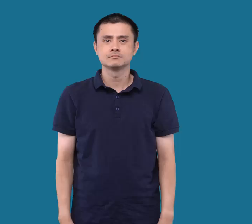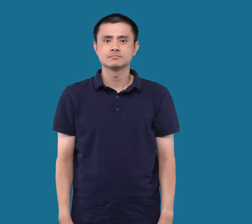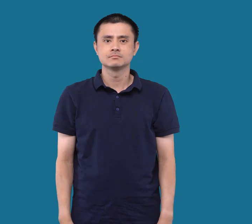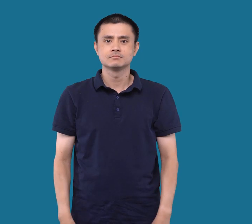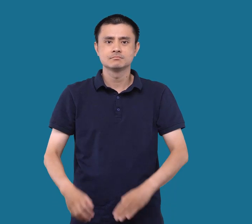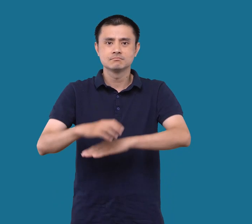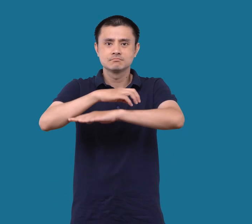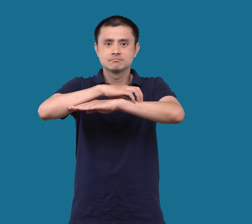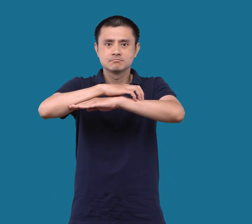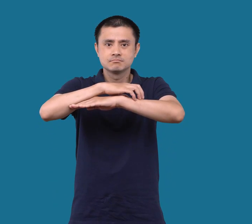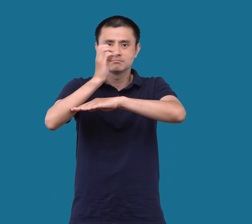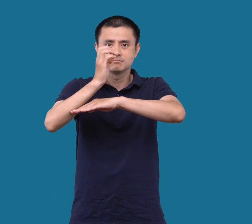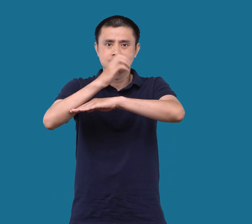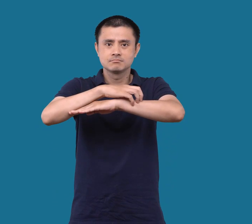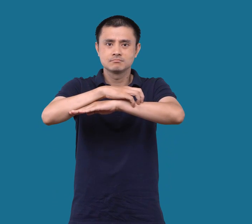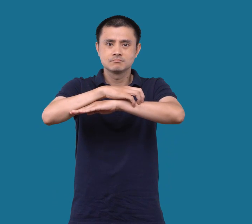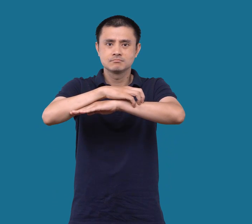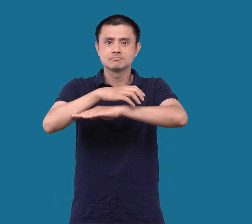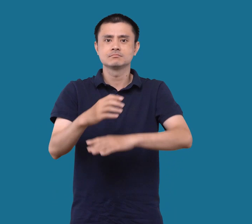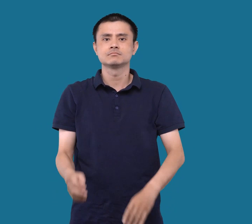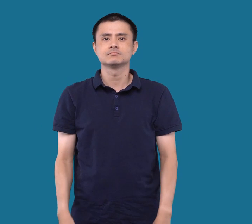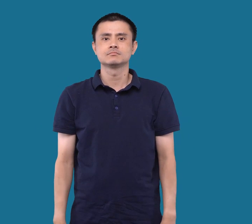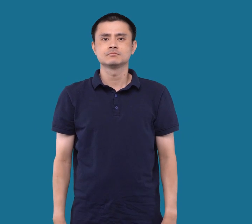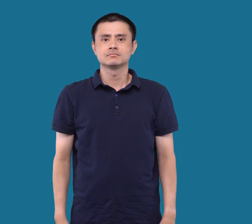cốp xe